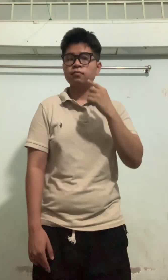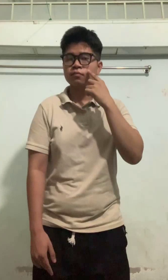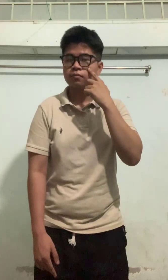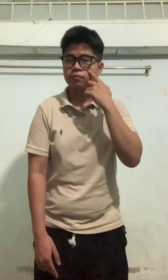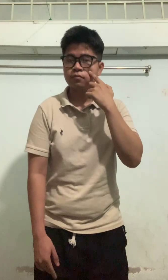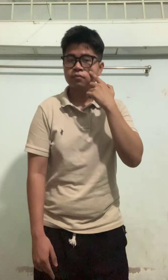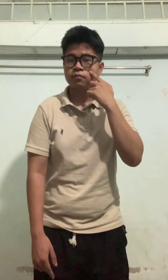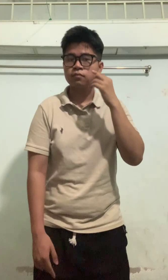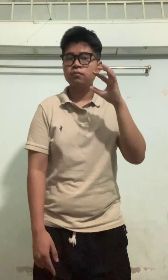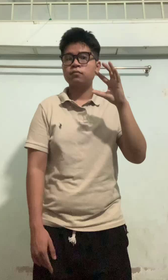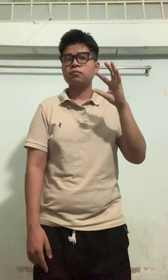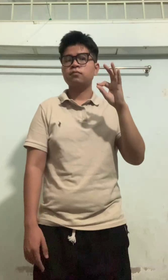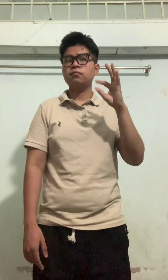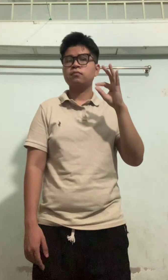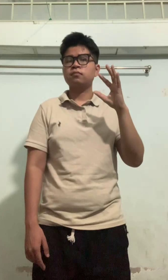lam quen